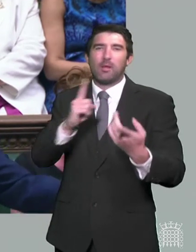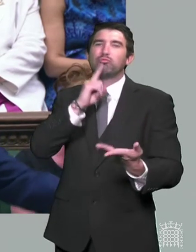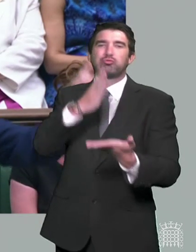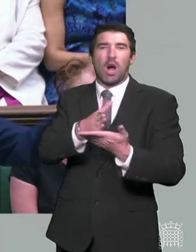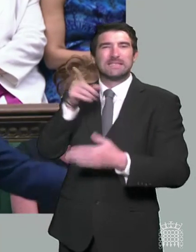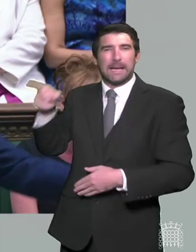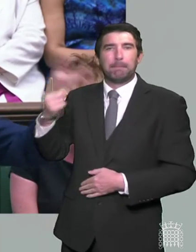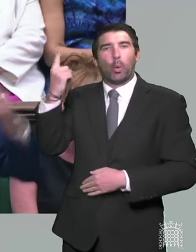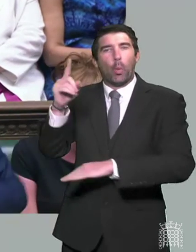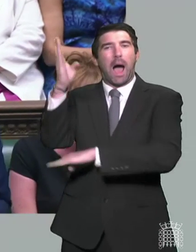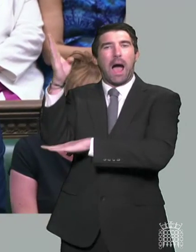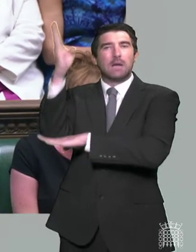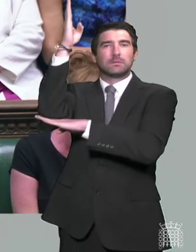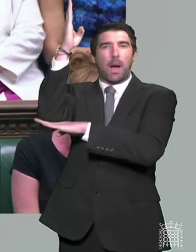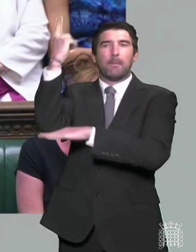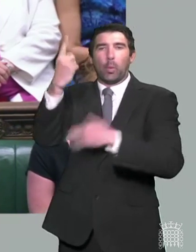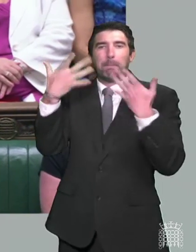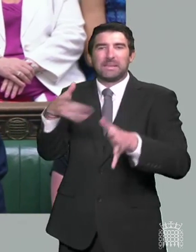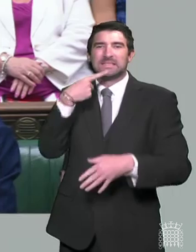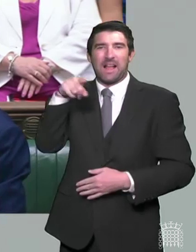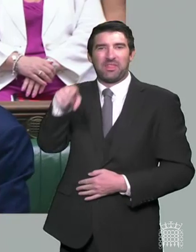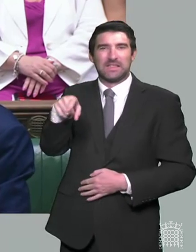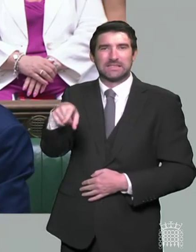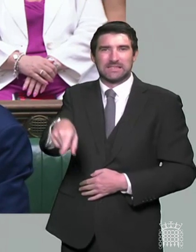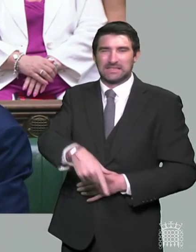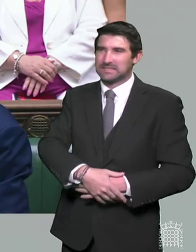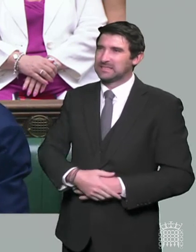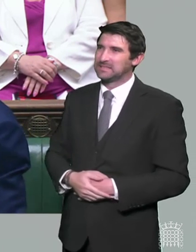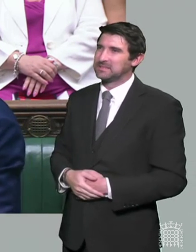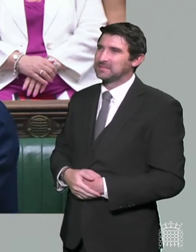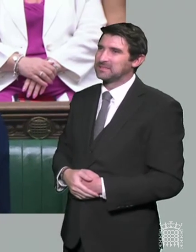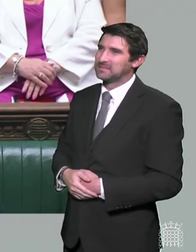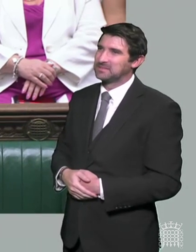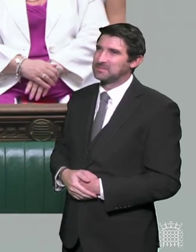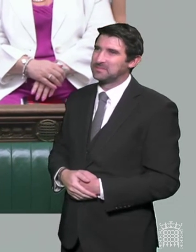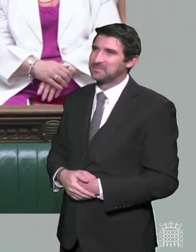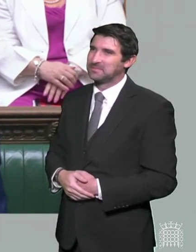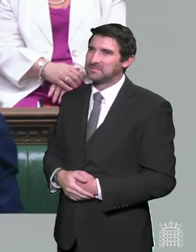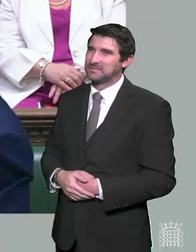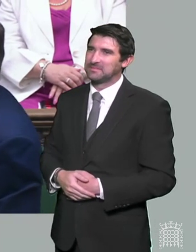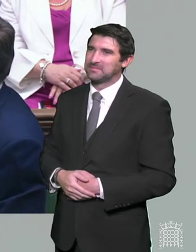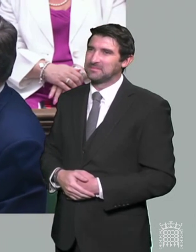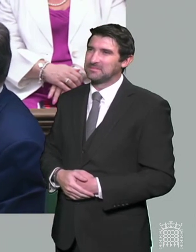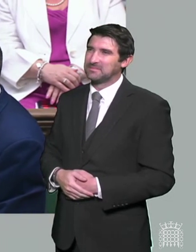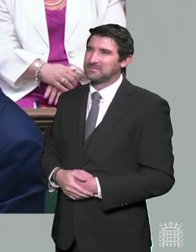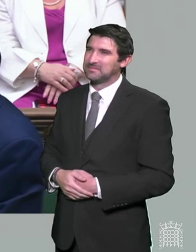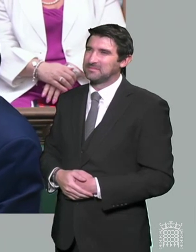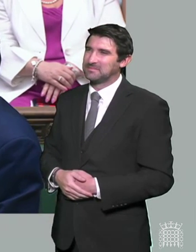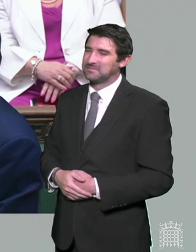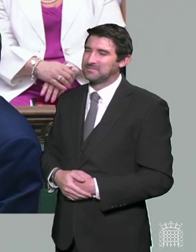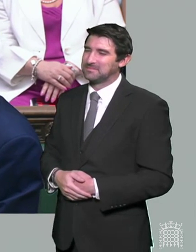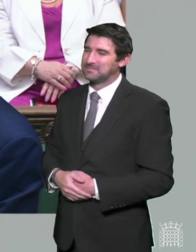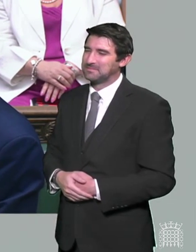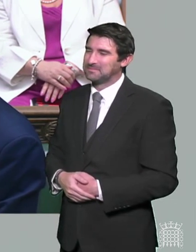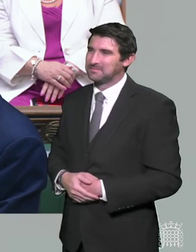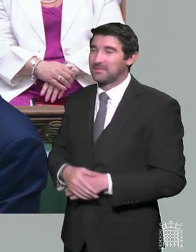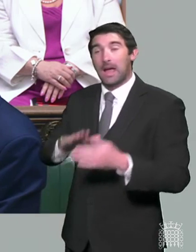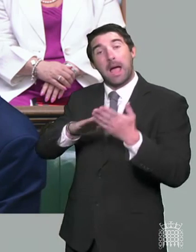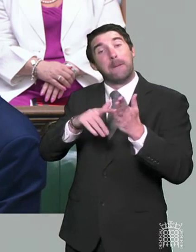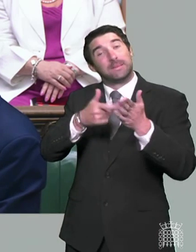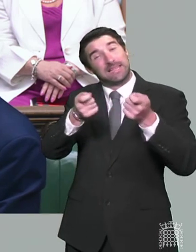You are very quiet now. Hands! Hands!